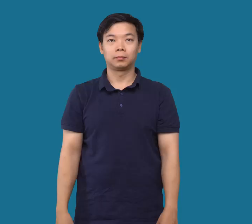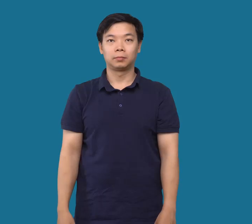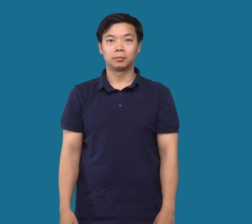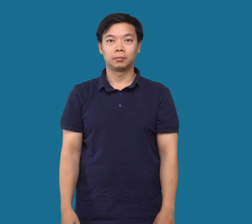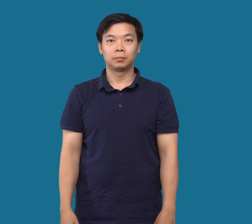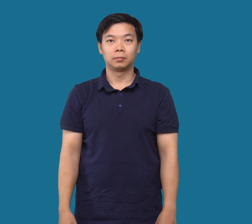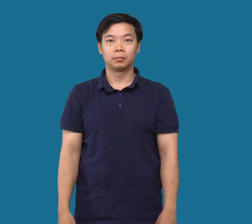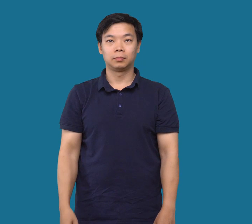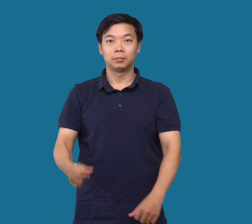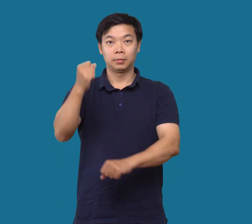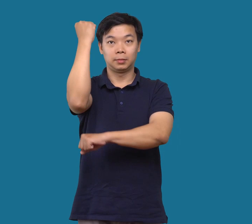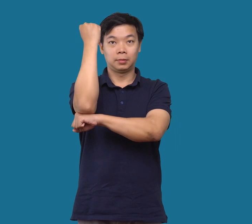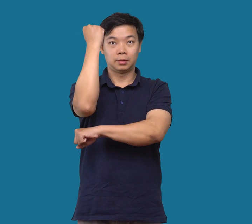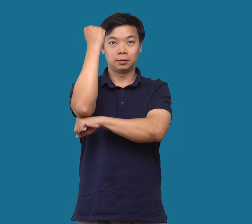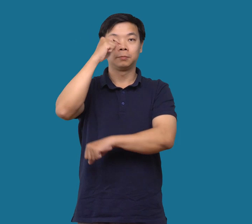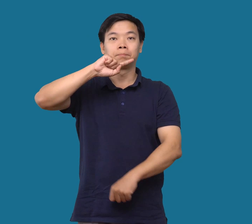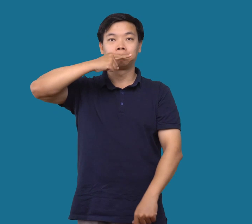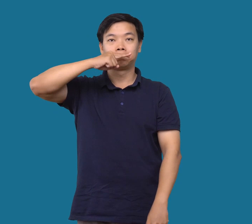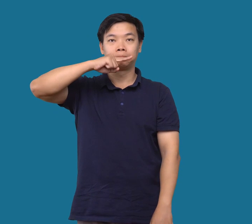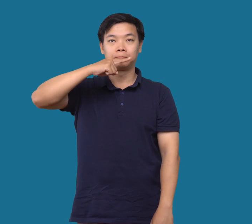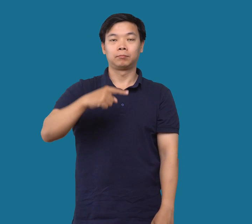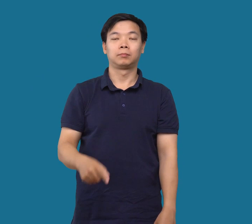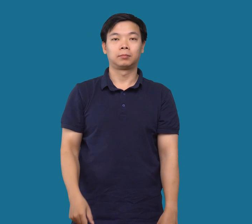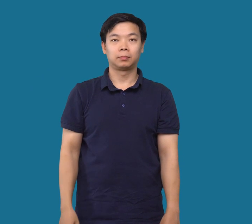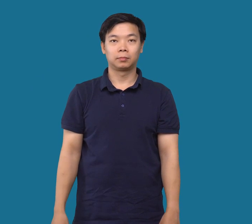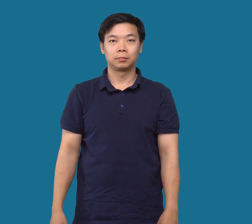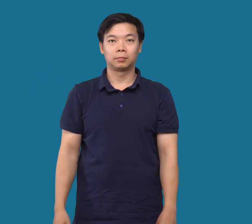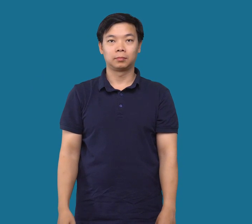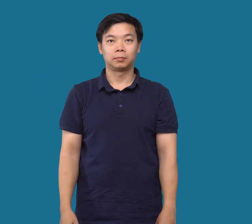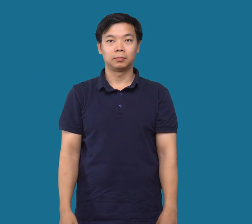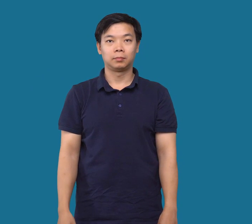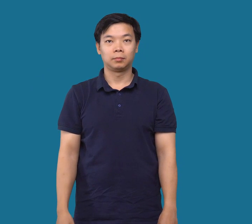cây ngô